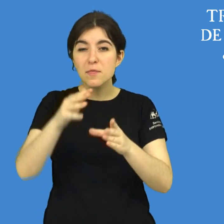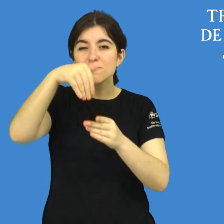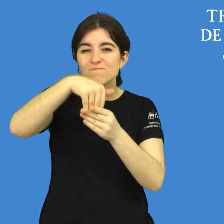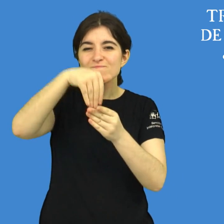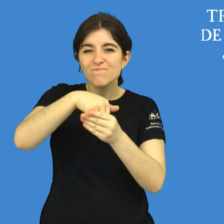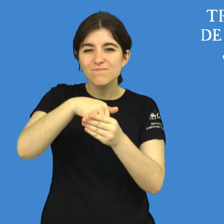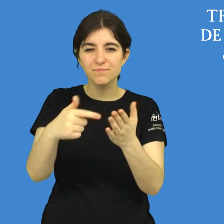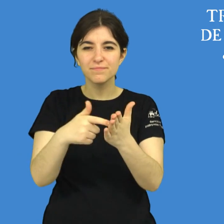dentro